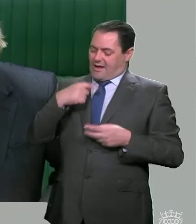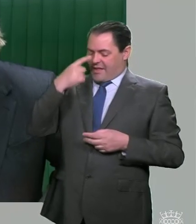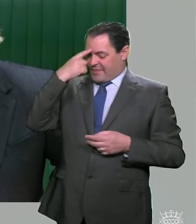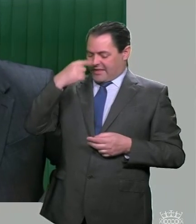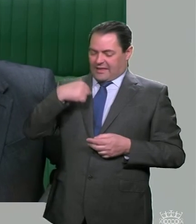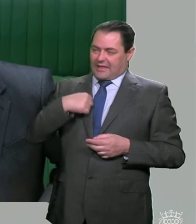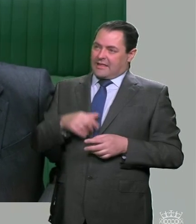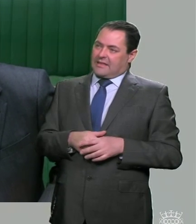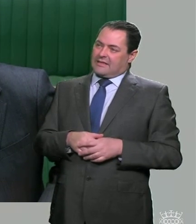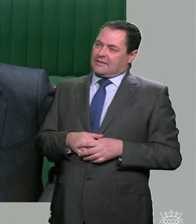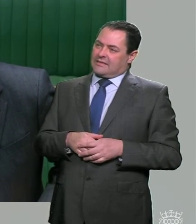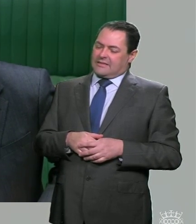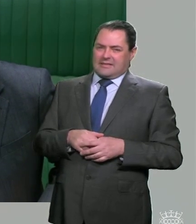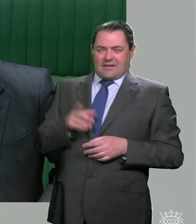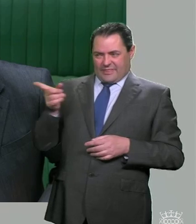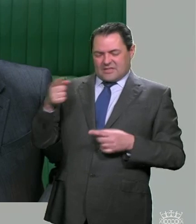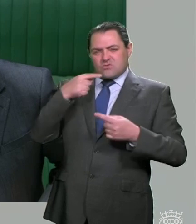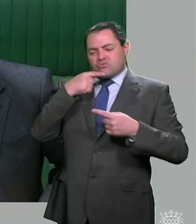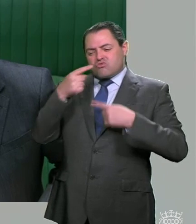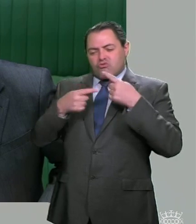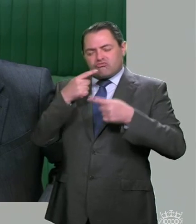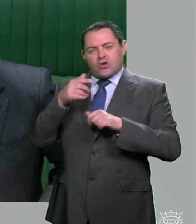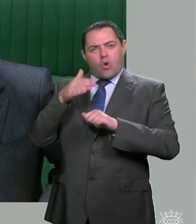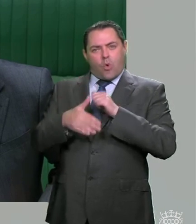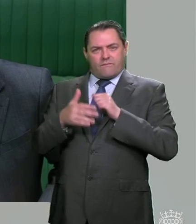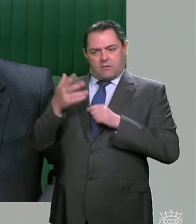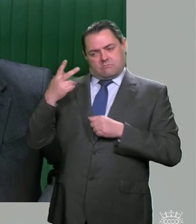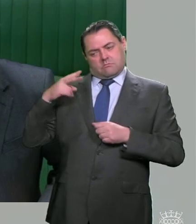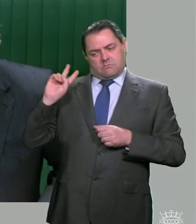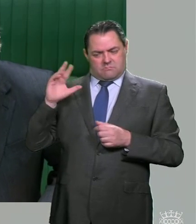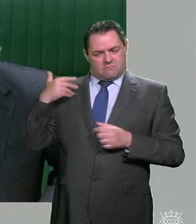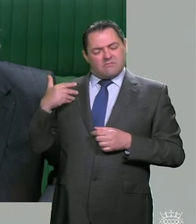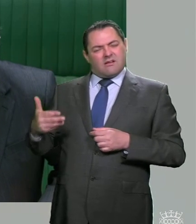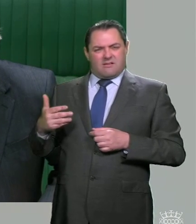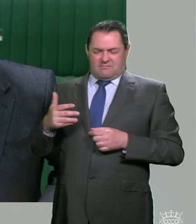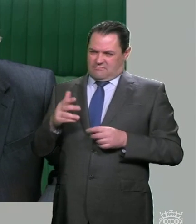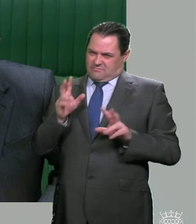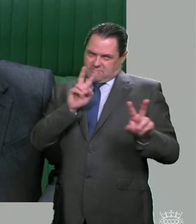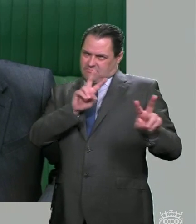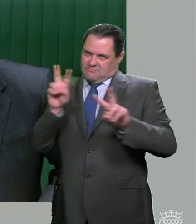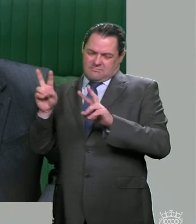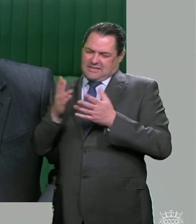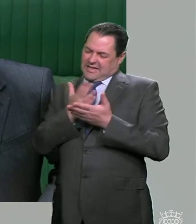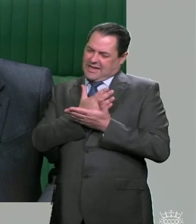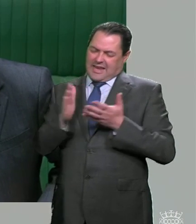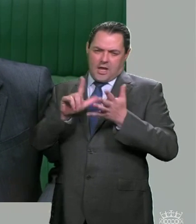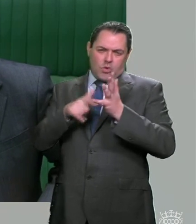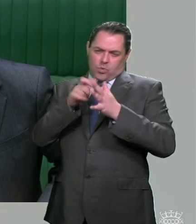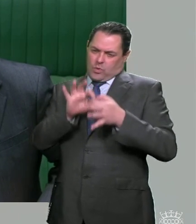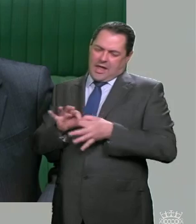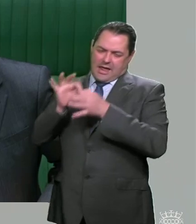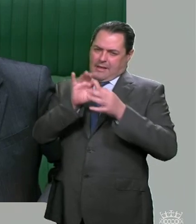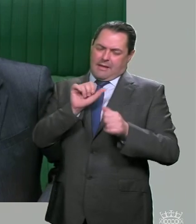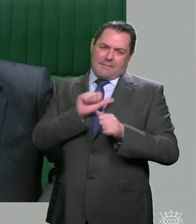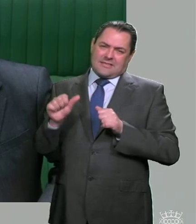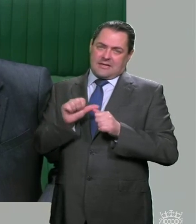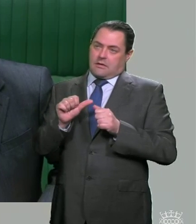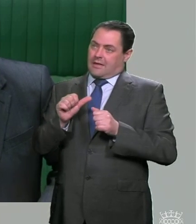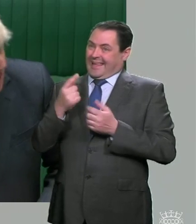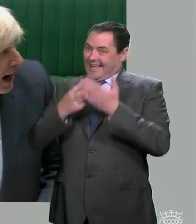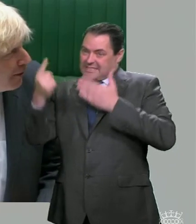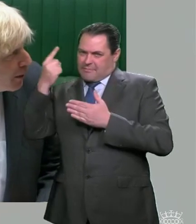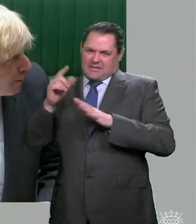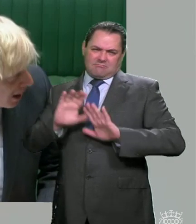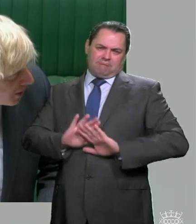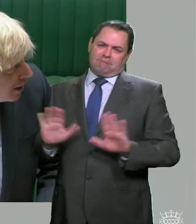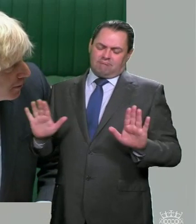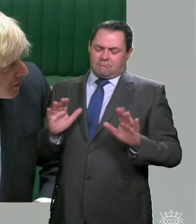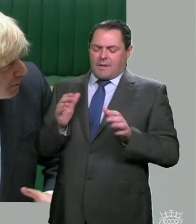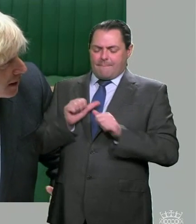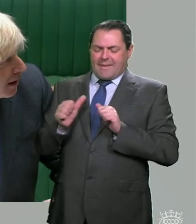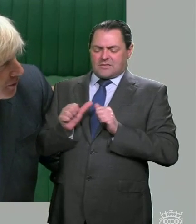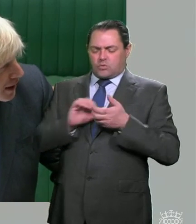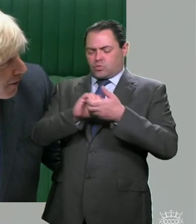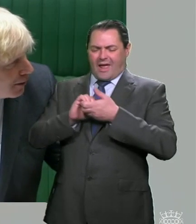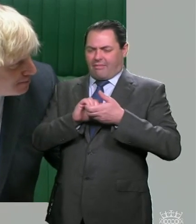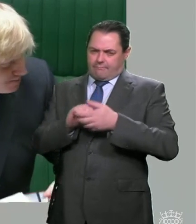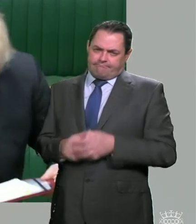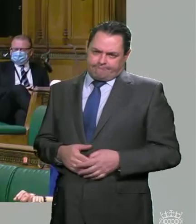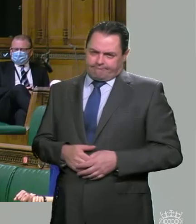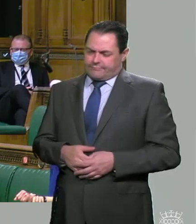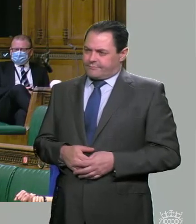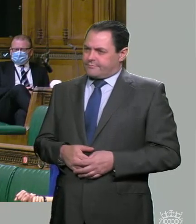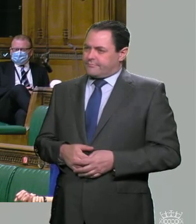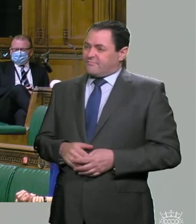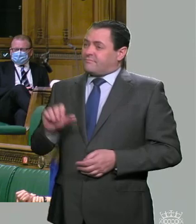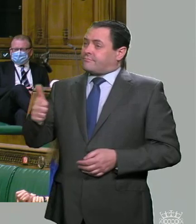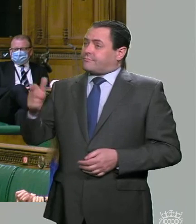I believe that the story of this last two years has shown the incalculable value of our Union and the strength of our Union, and that we are better together.